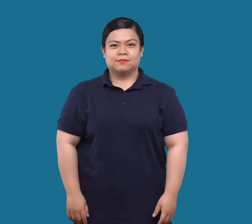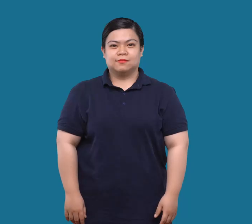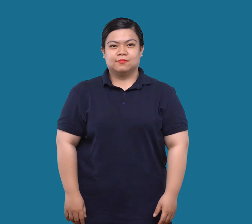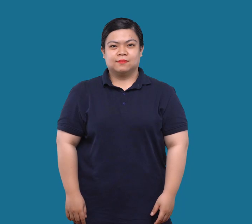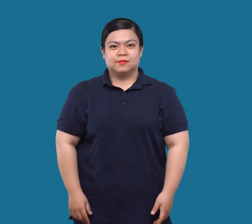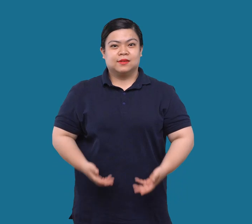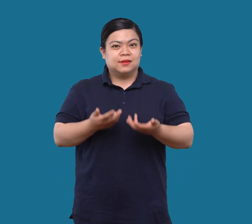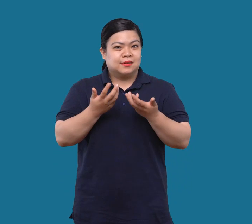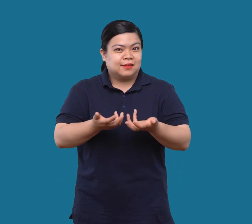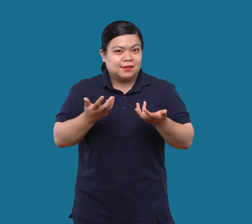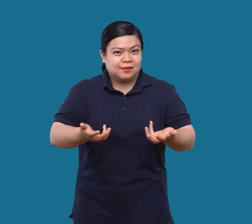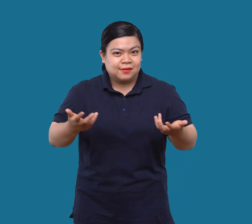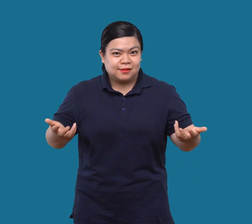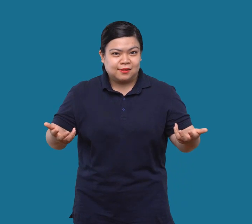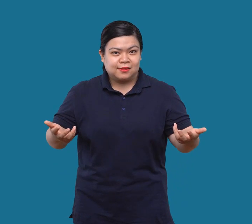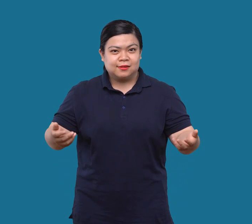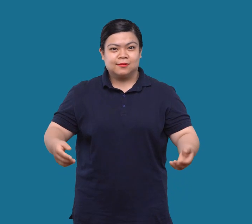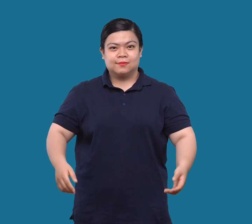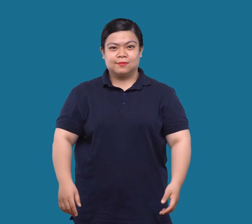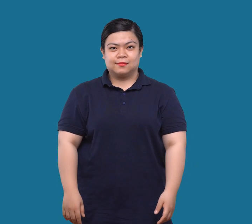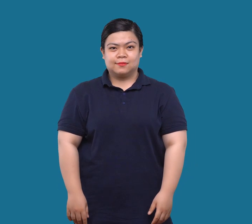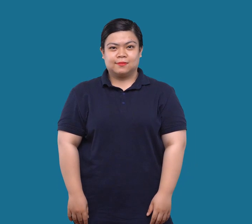tiệc